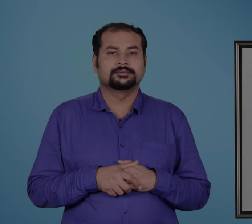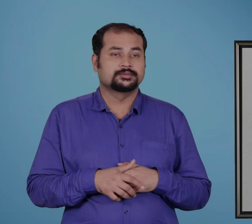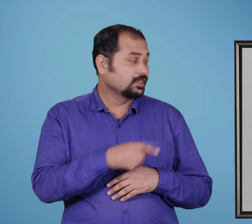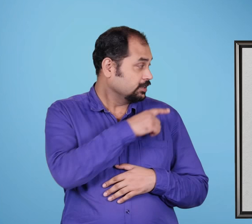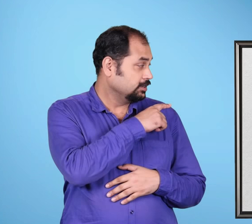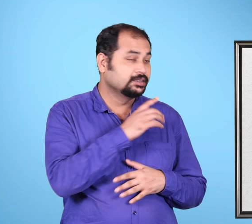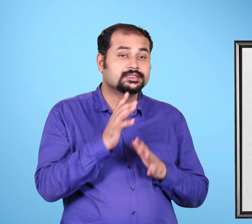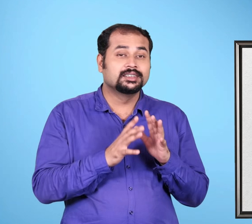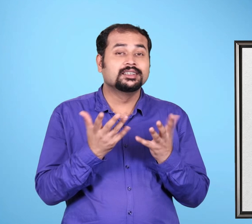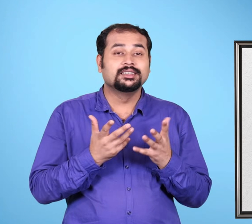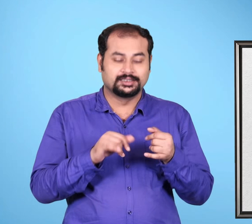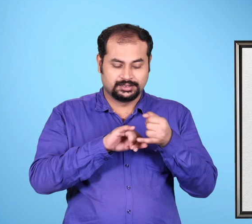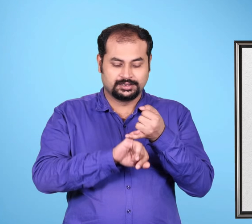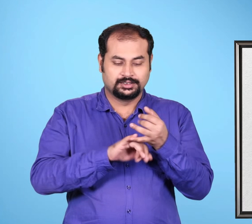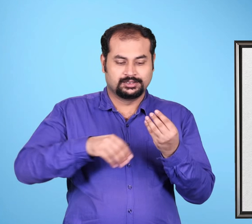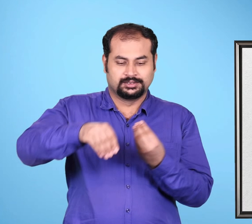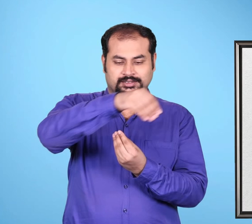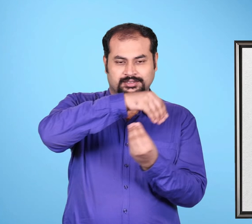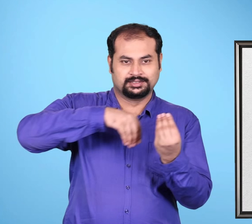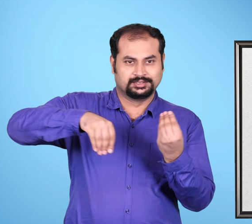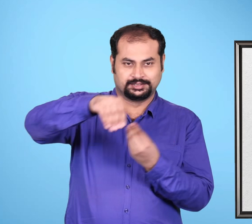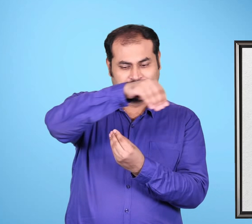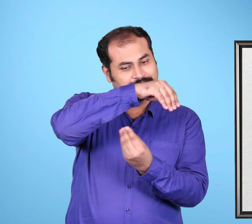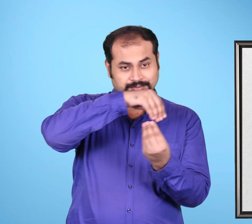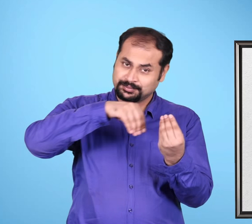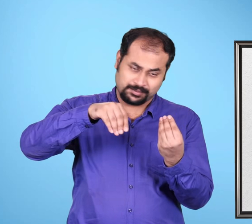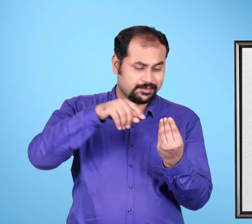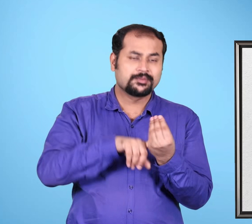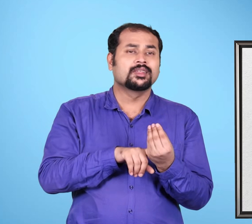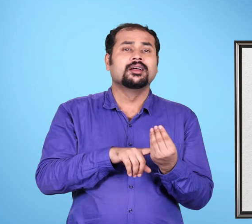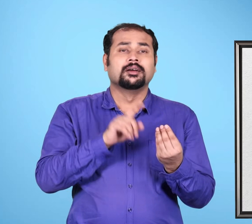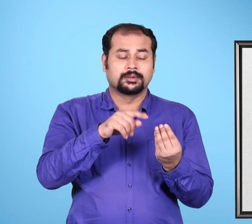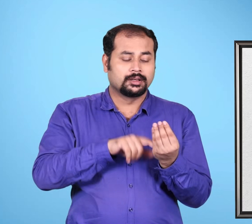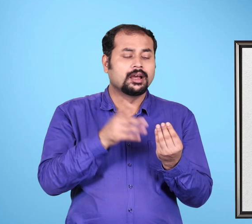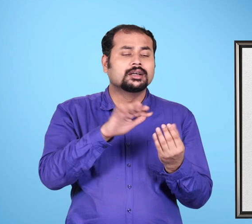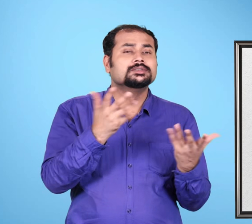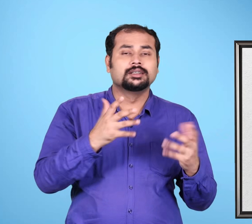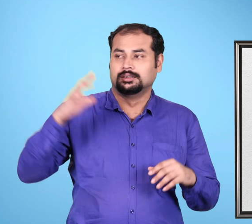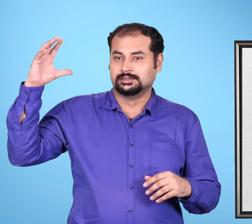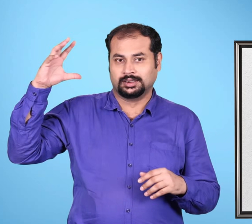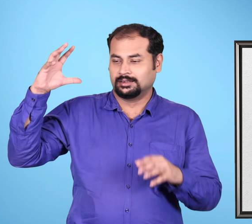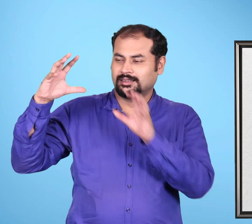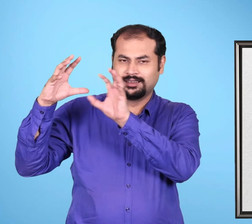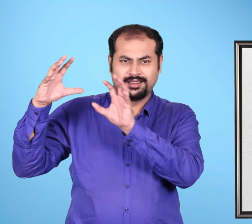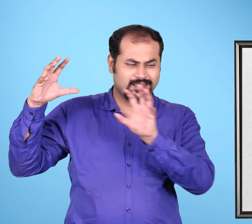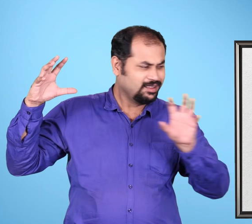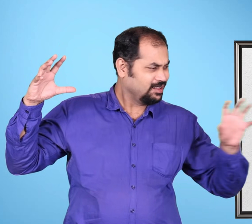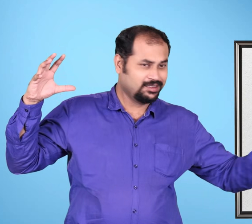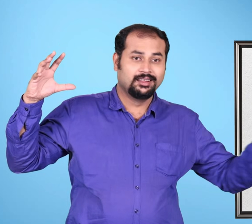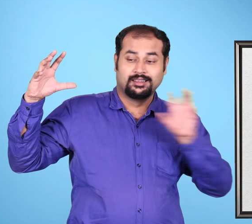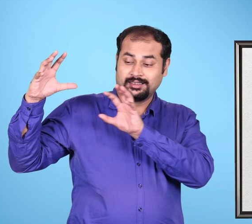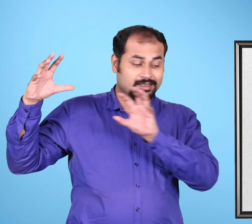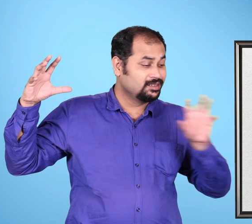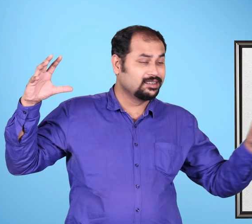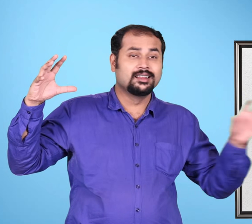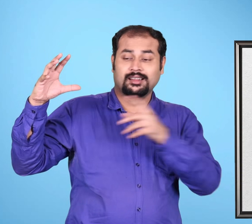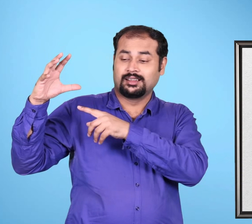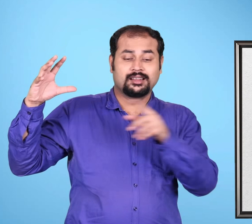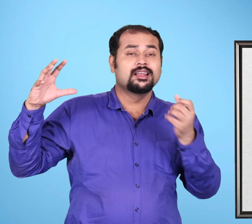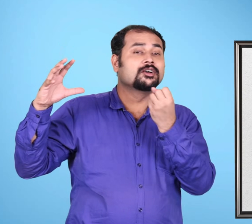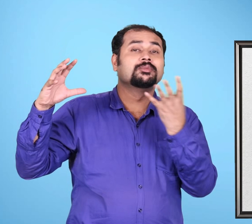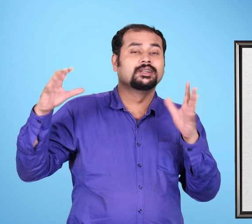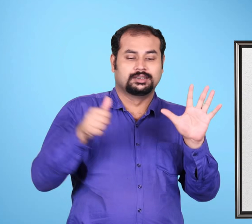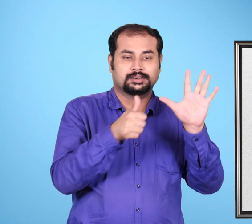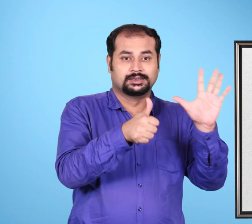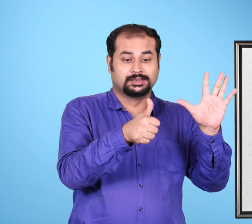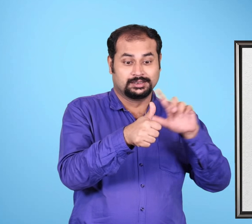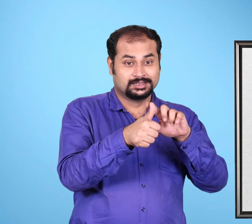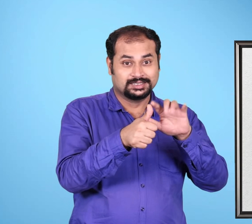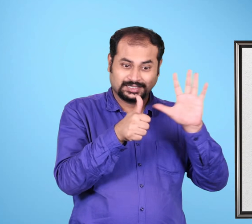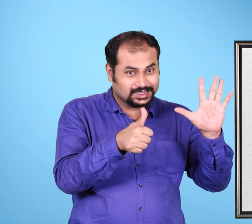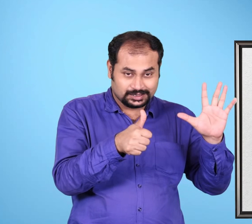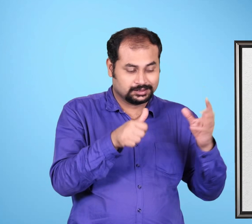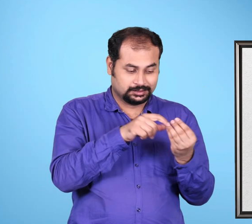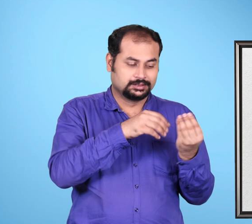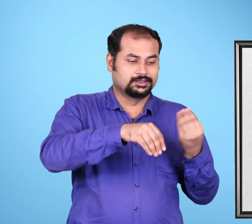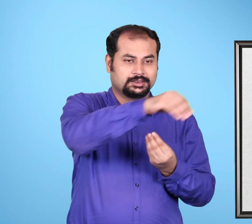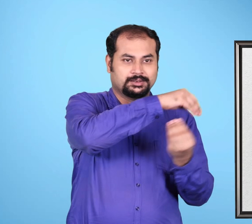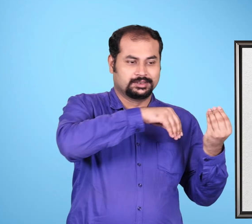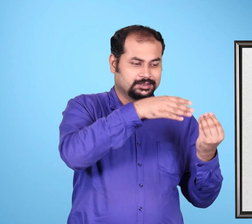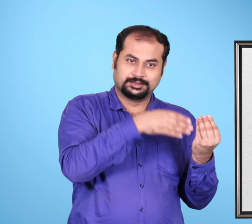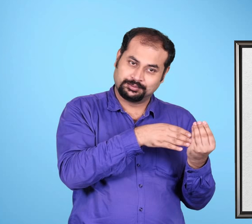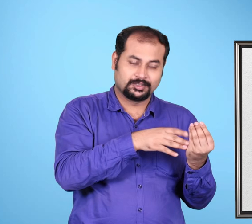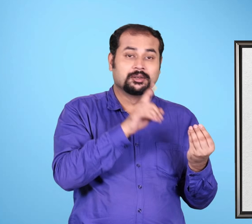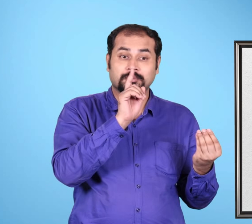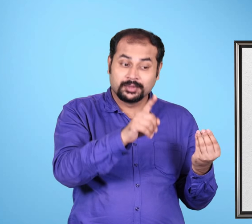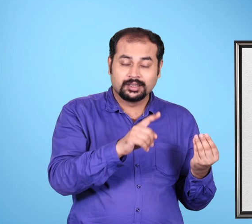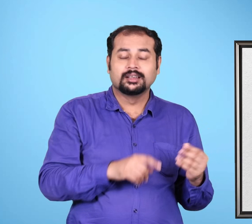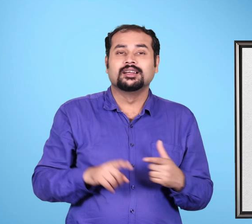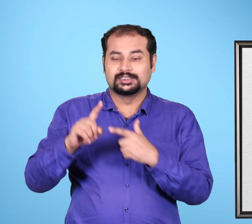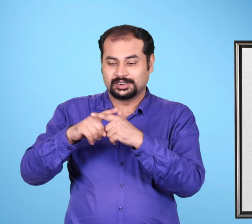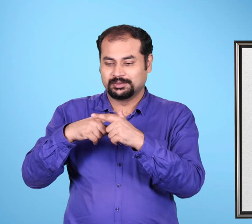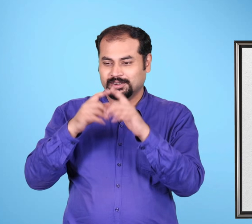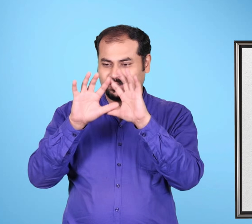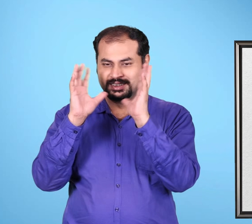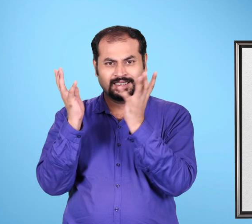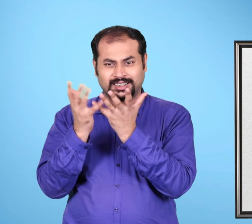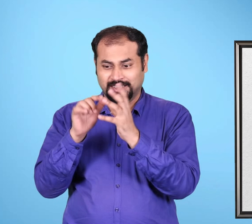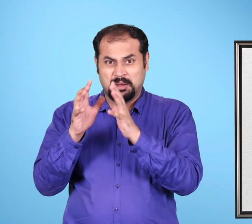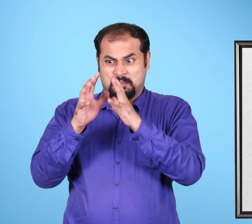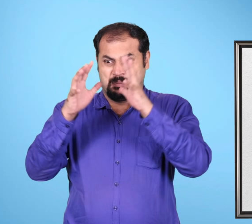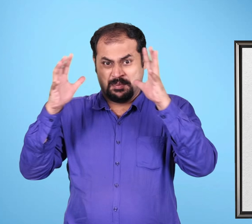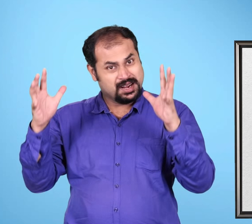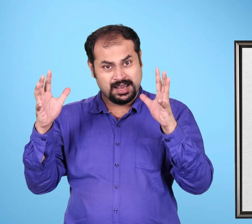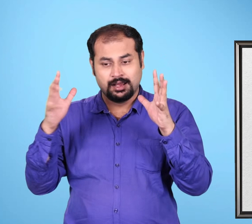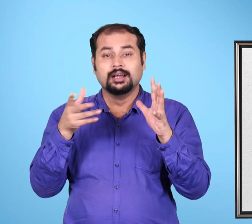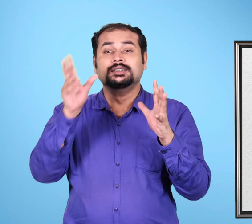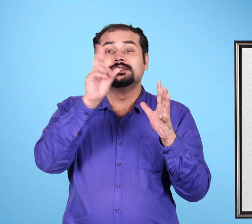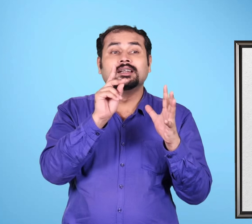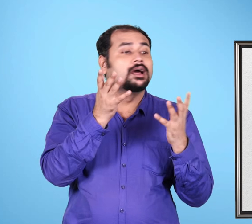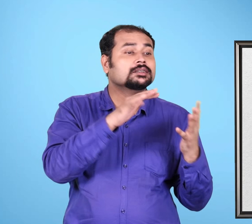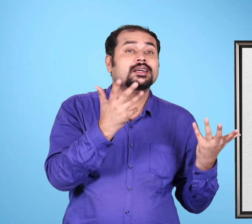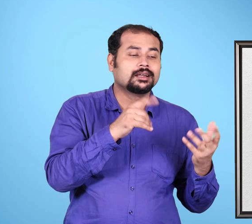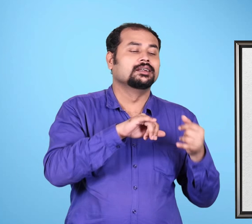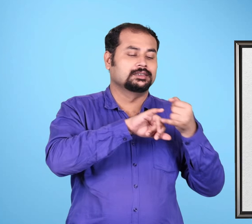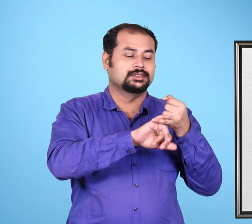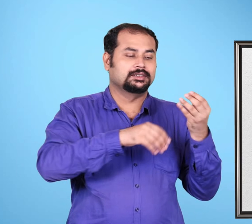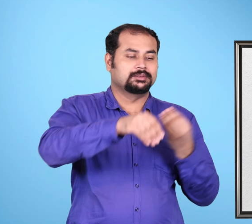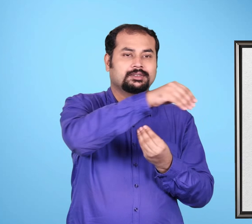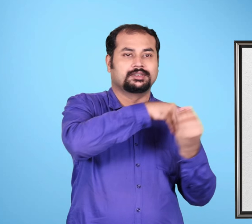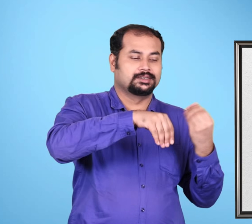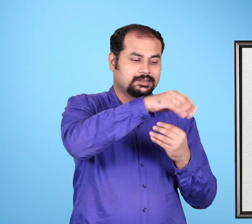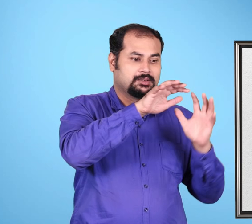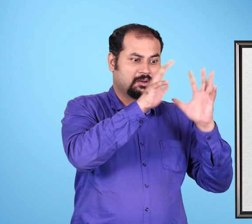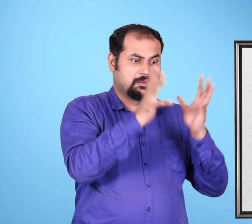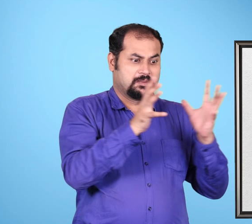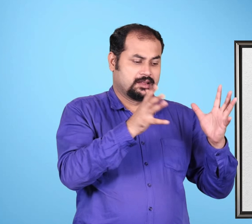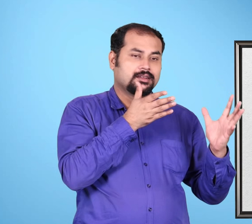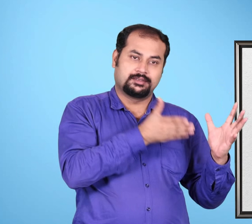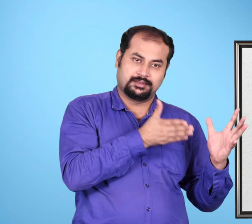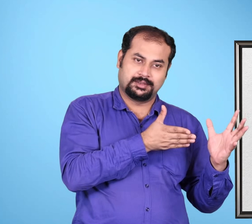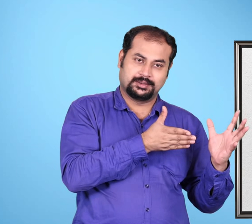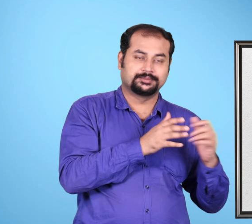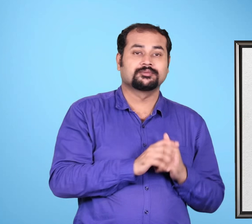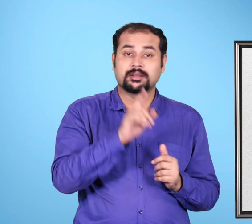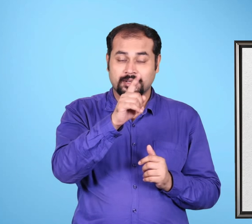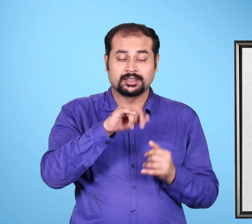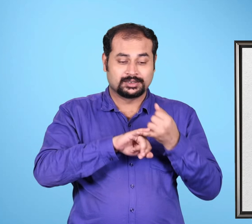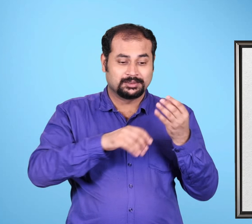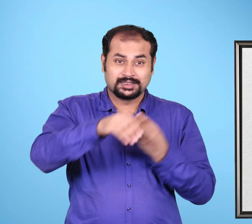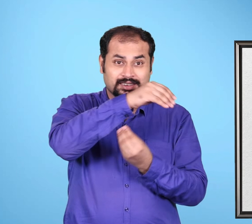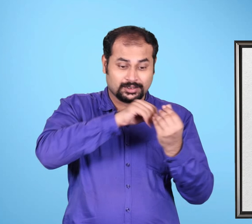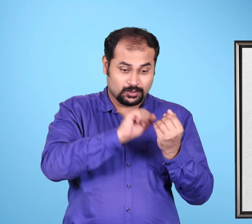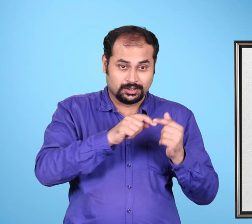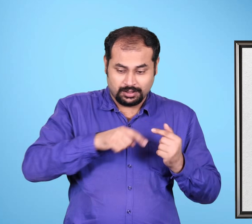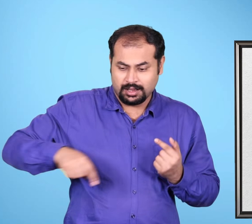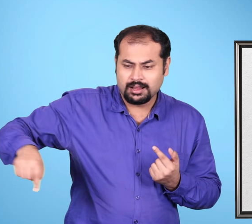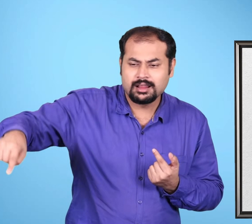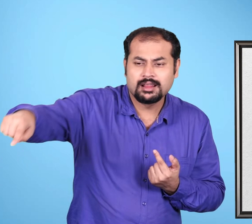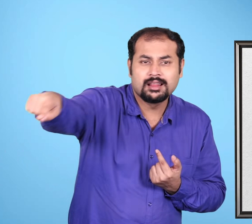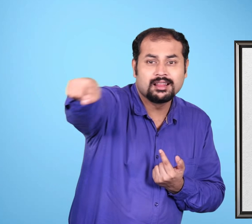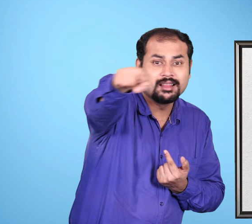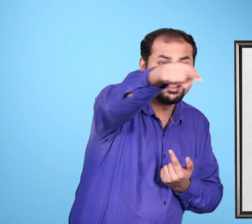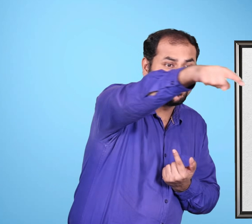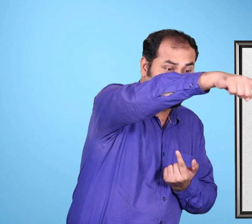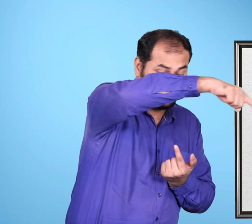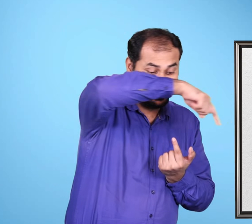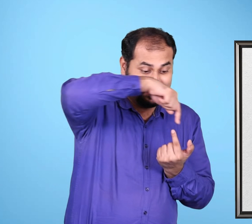This sign refers to Saturn. It is the sixth planet from the sun and it is the second largest planet. It takes around 29 years 5 months